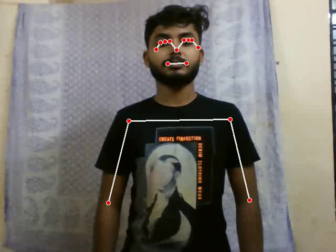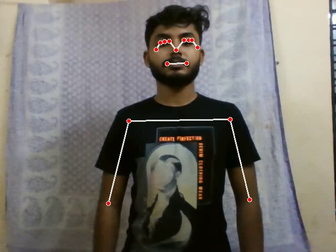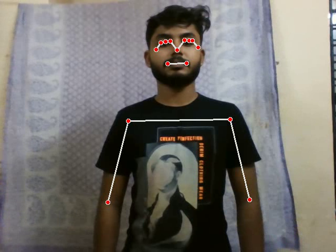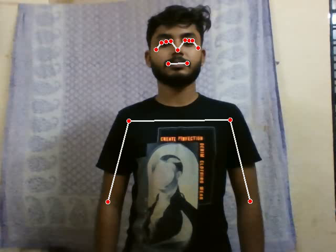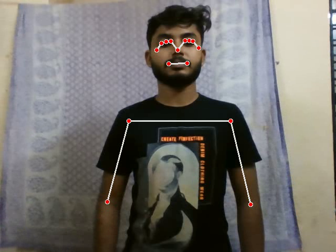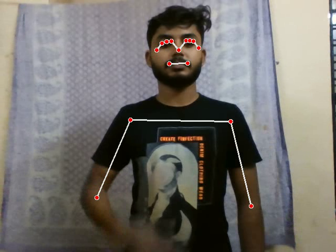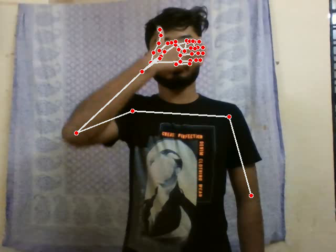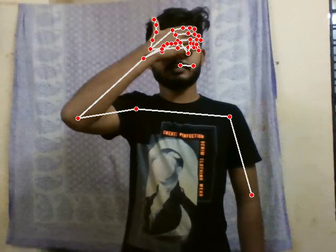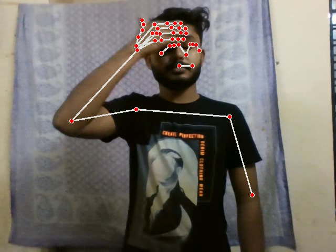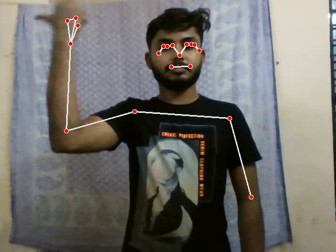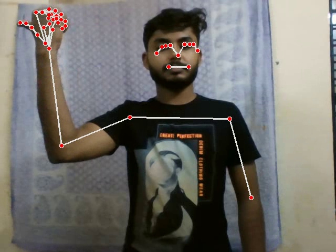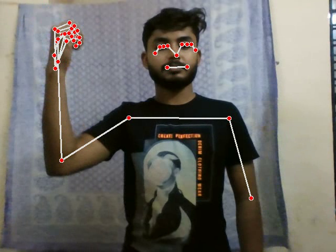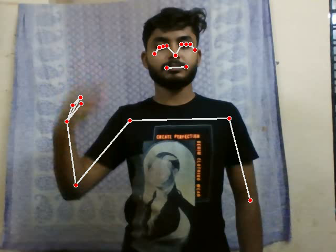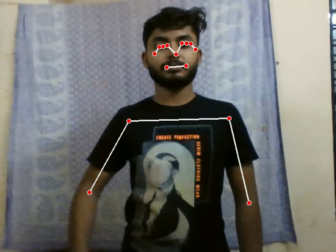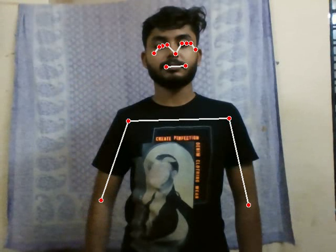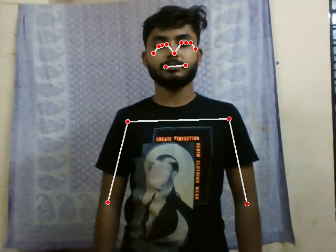forget